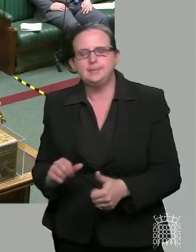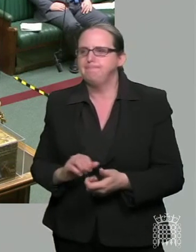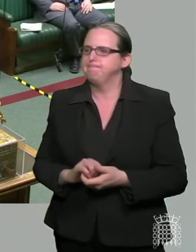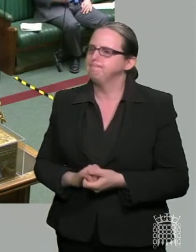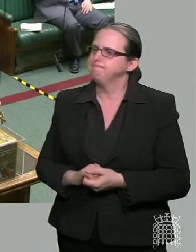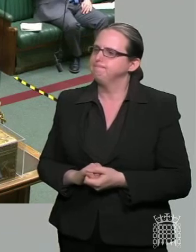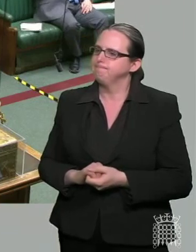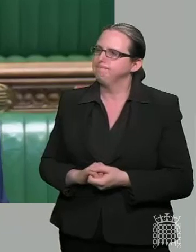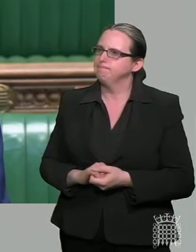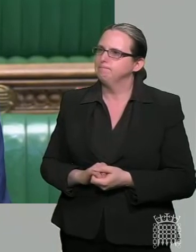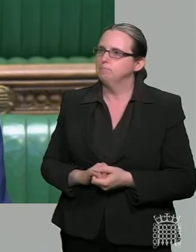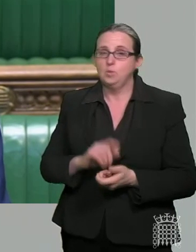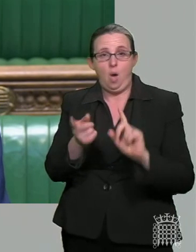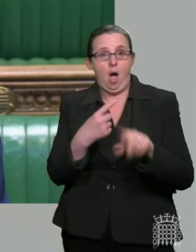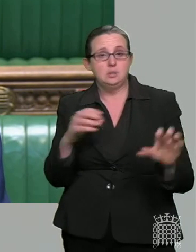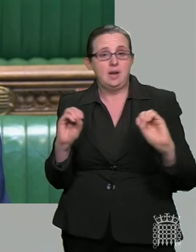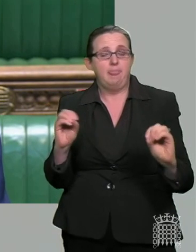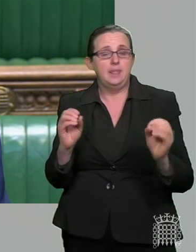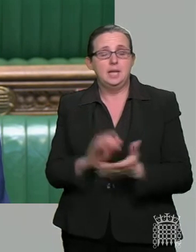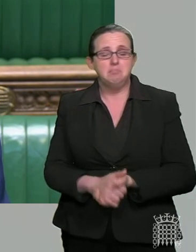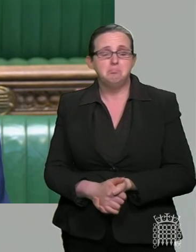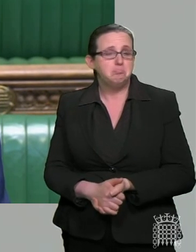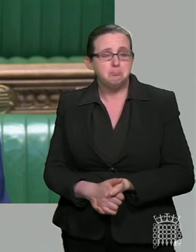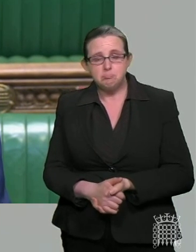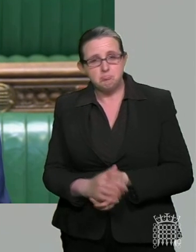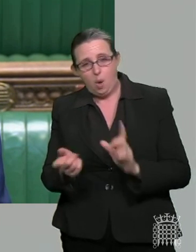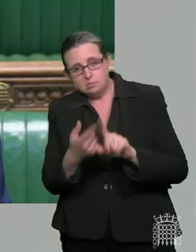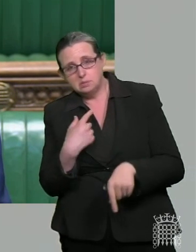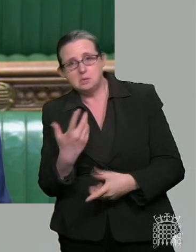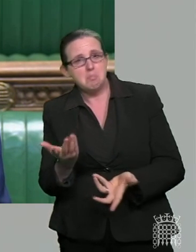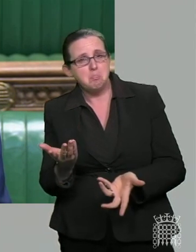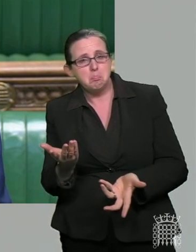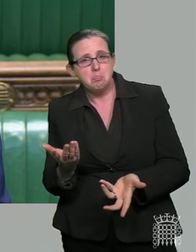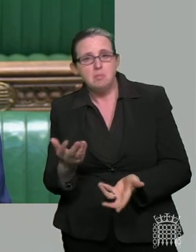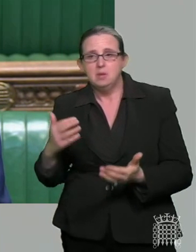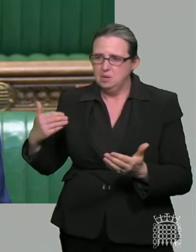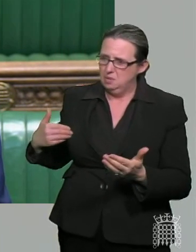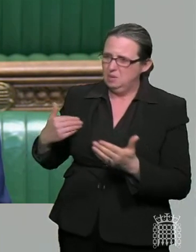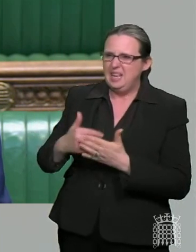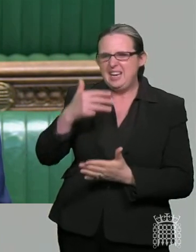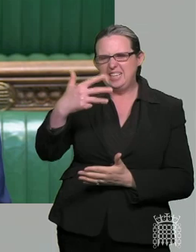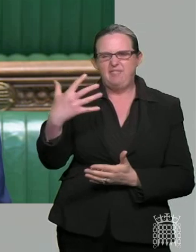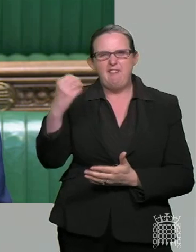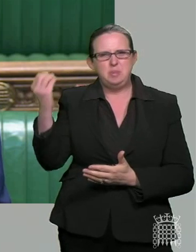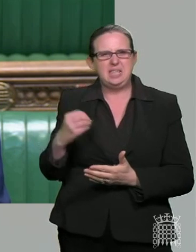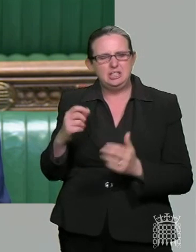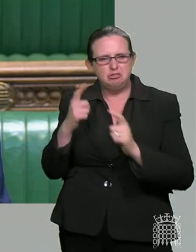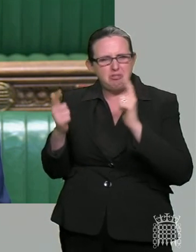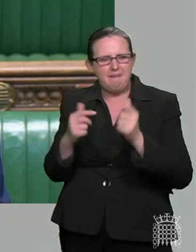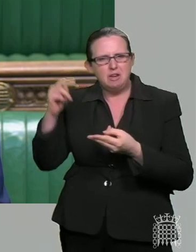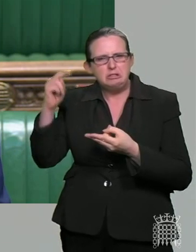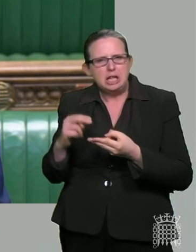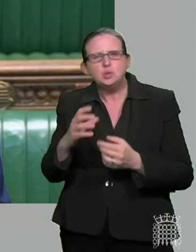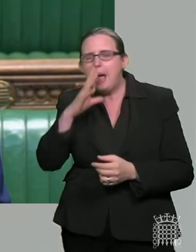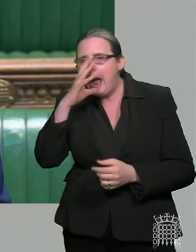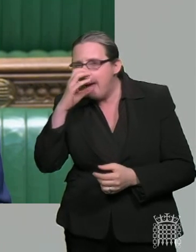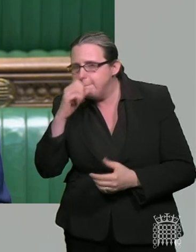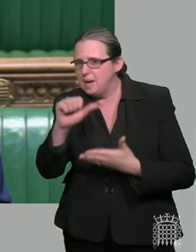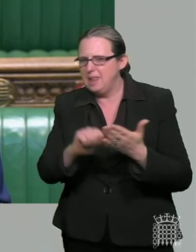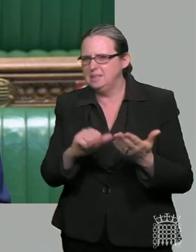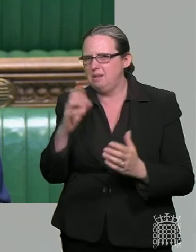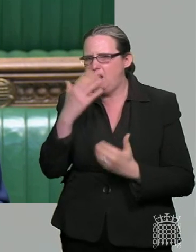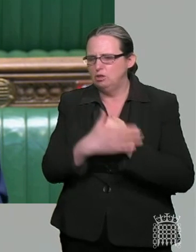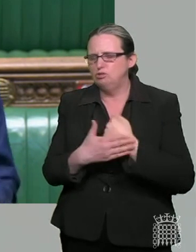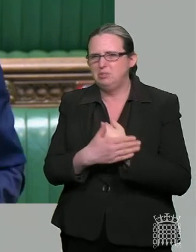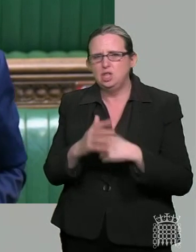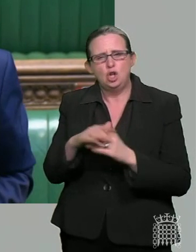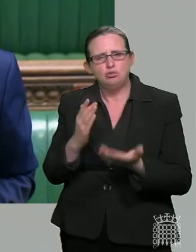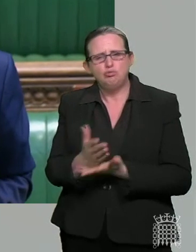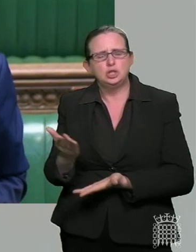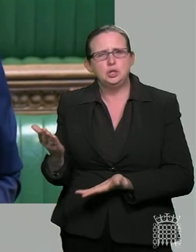I think that’s an “I don’t know”. The suggestion that in the last few days there has been a 95% drop-off in travel to amber list countries does not hold water.